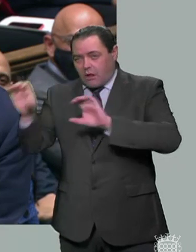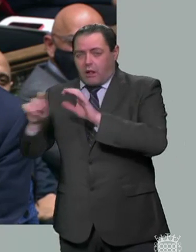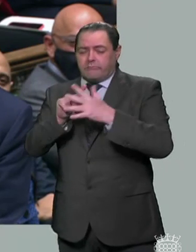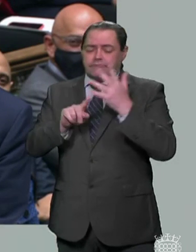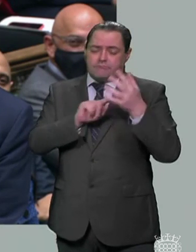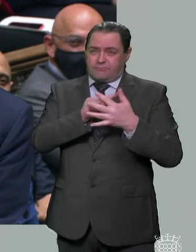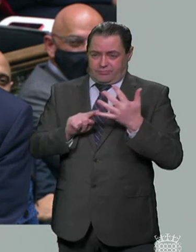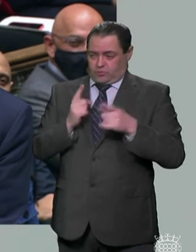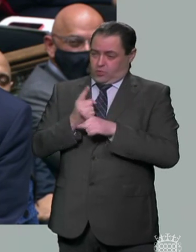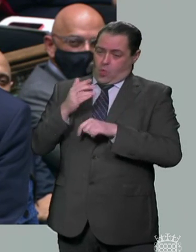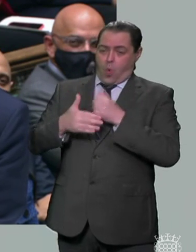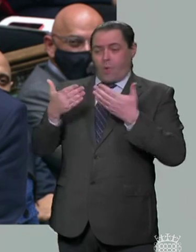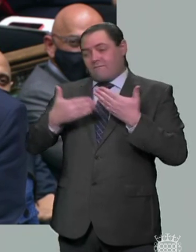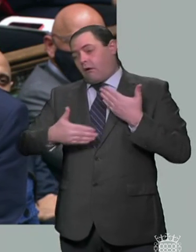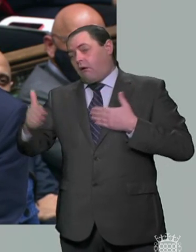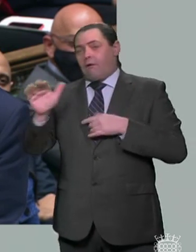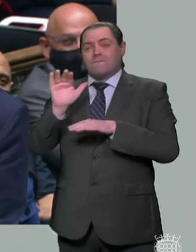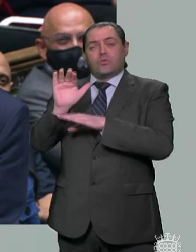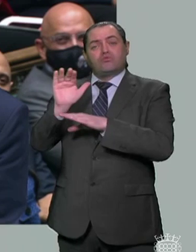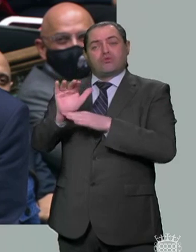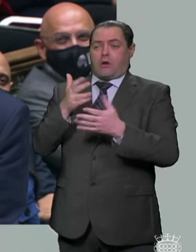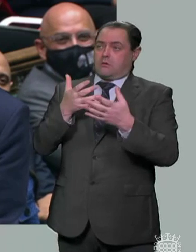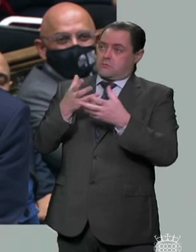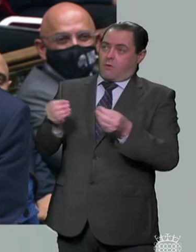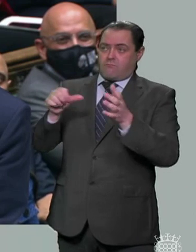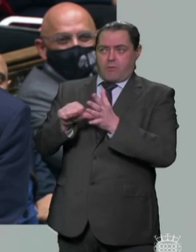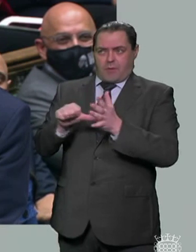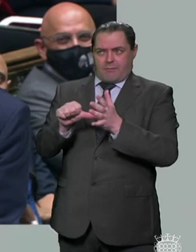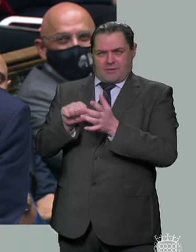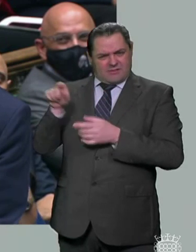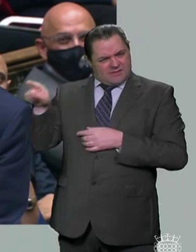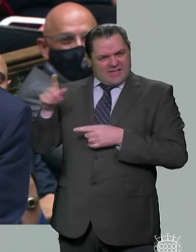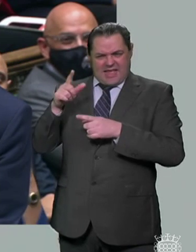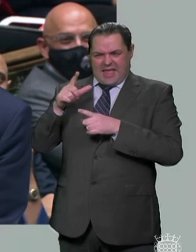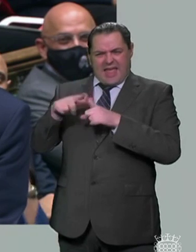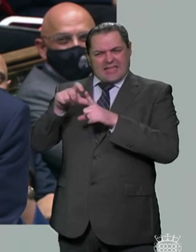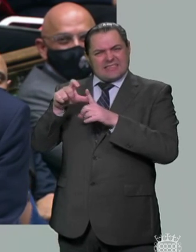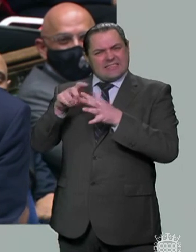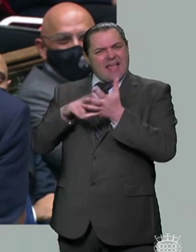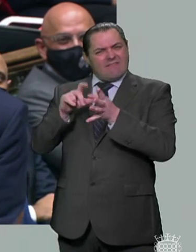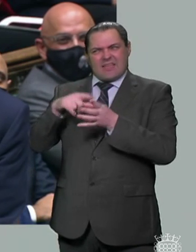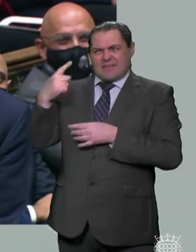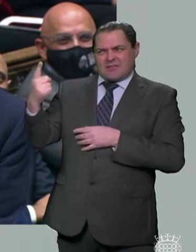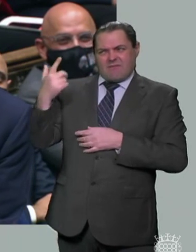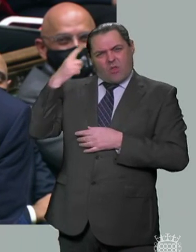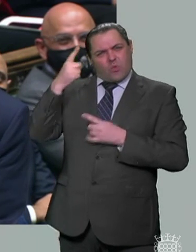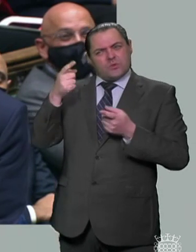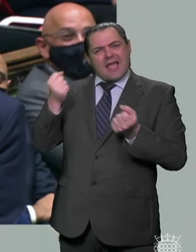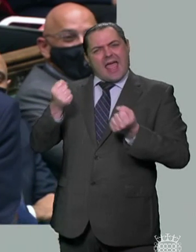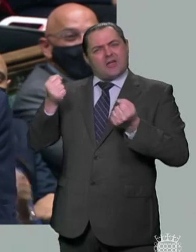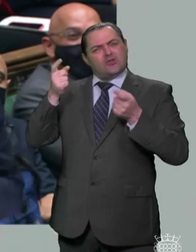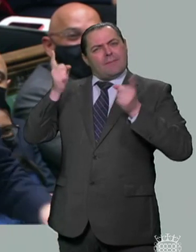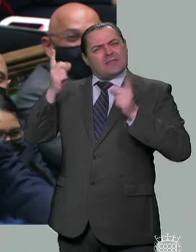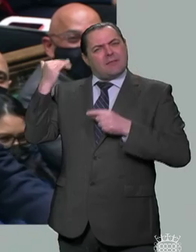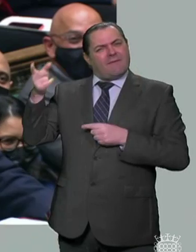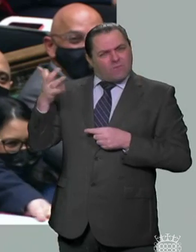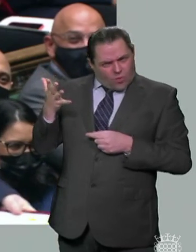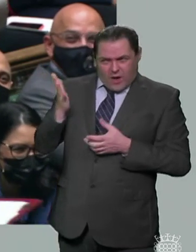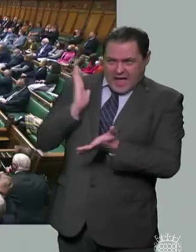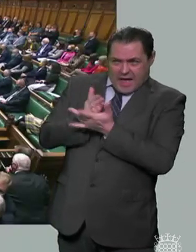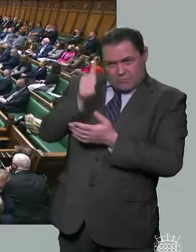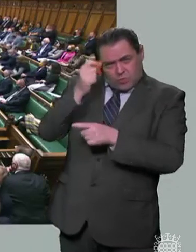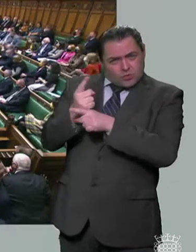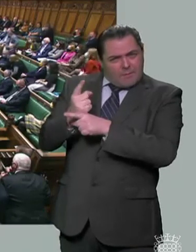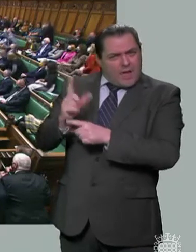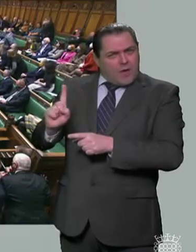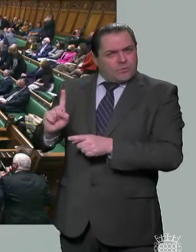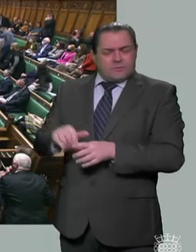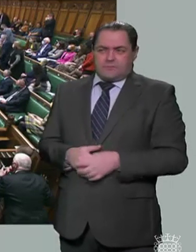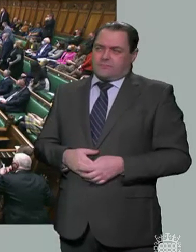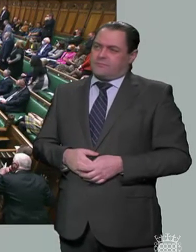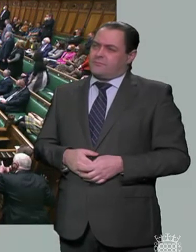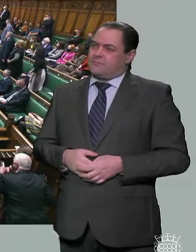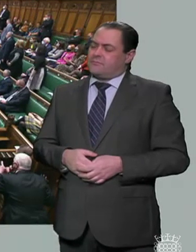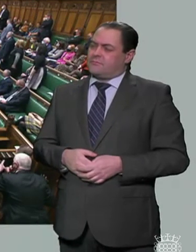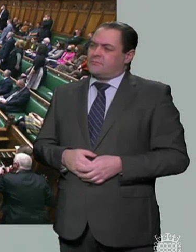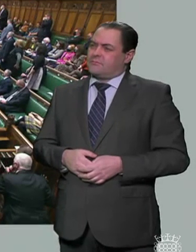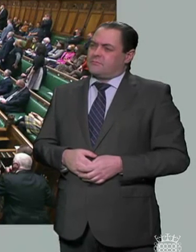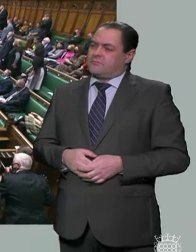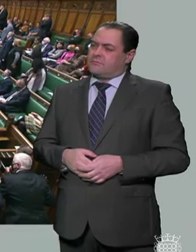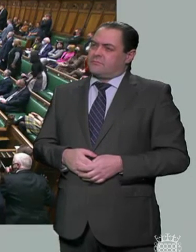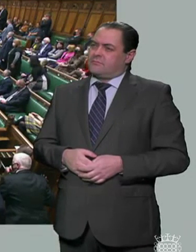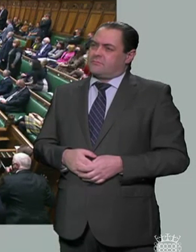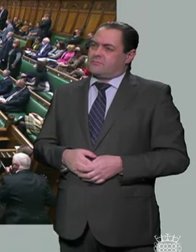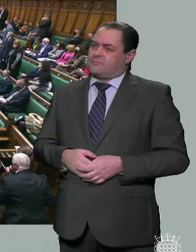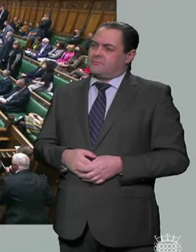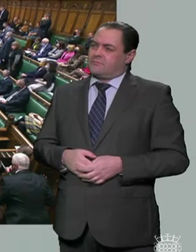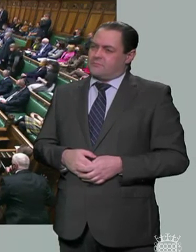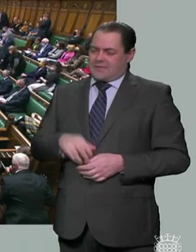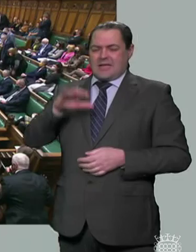He talks about long-term energy solutions; is this the same Ed Balls/Davey who was an Energy Minister?